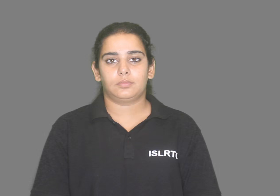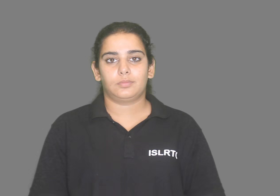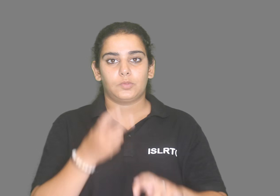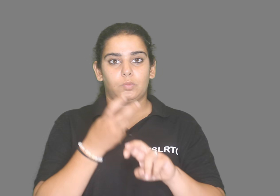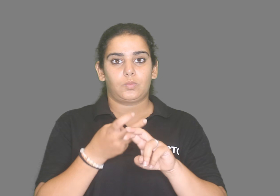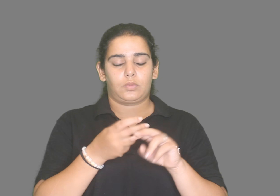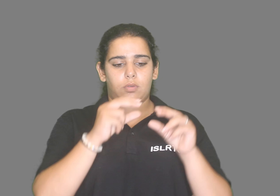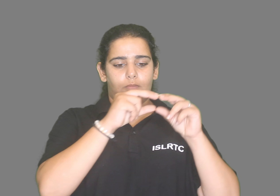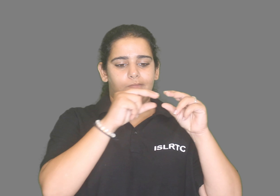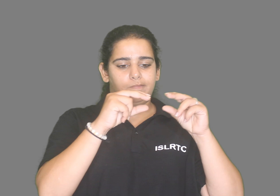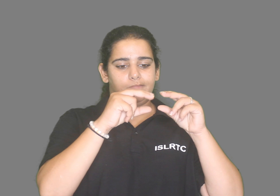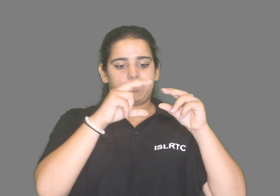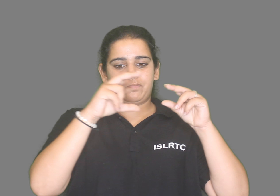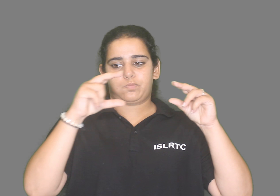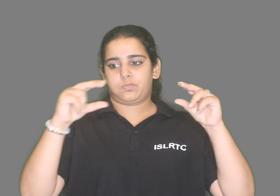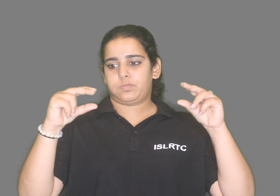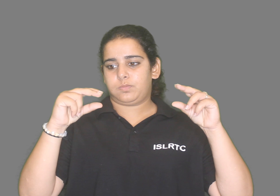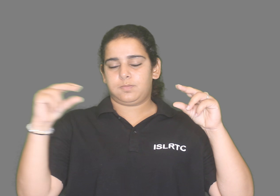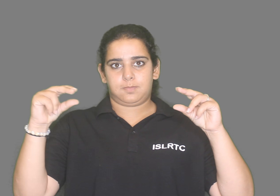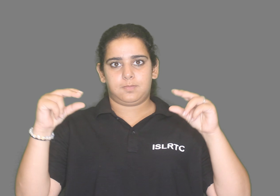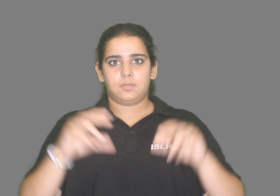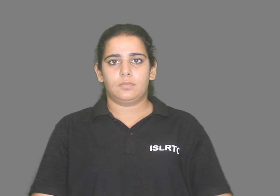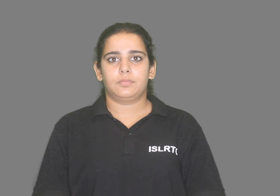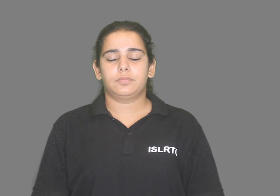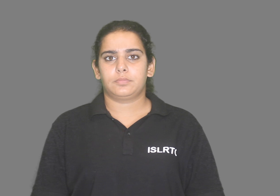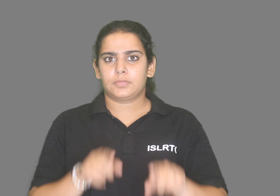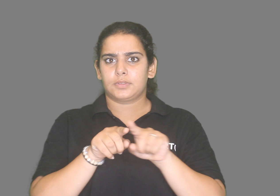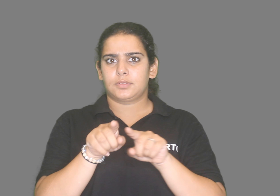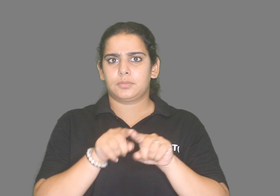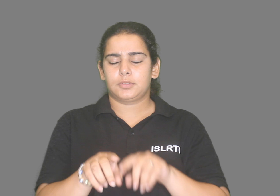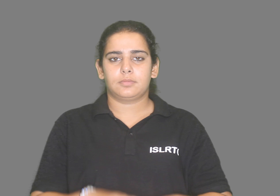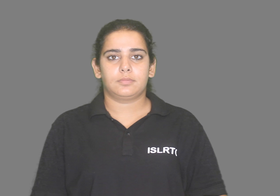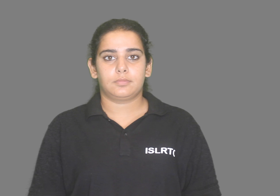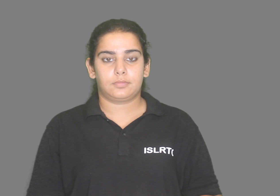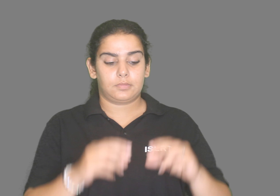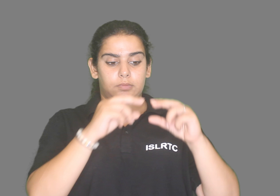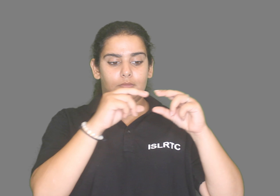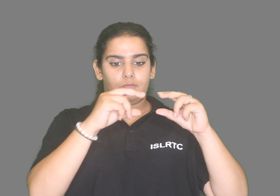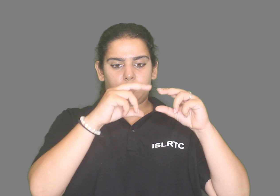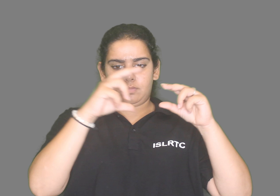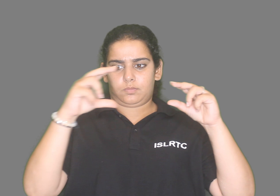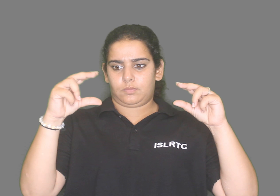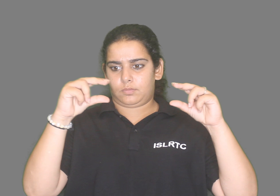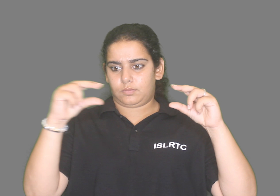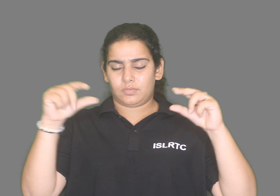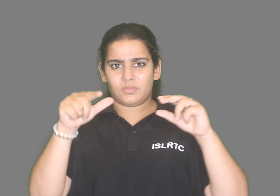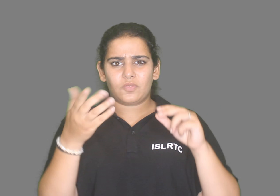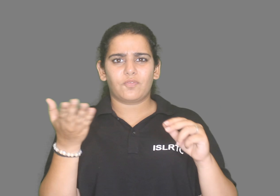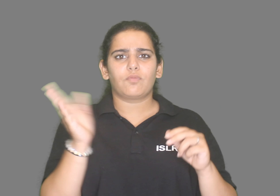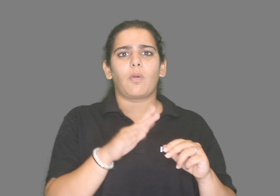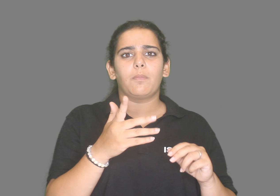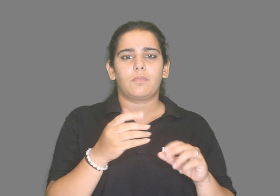Resonator Something that resounds or resonates